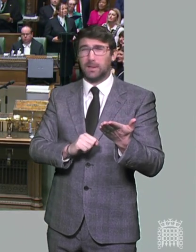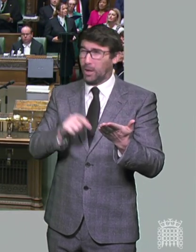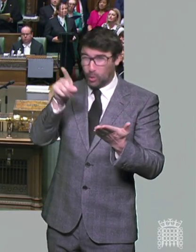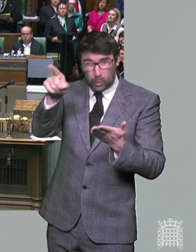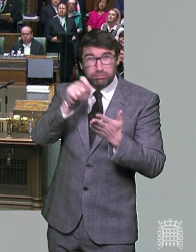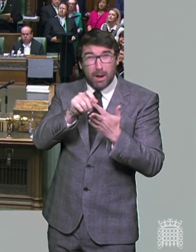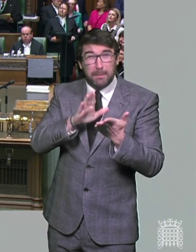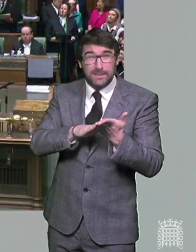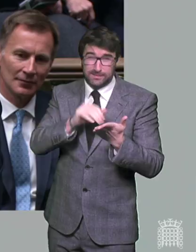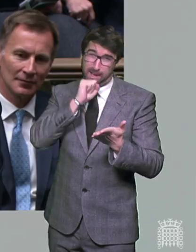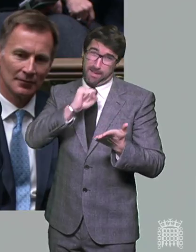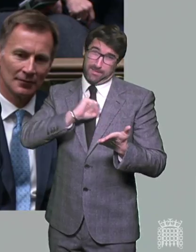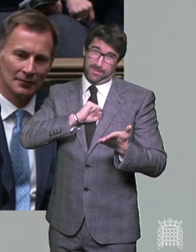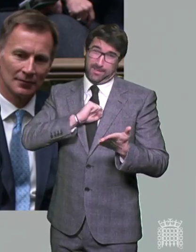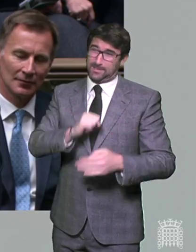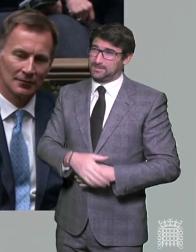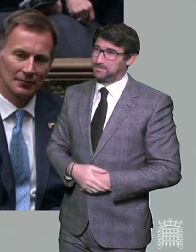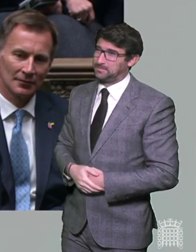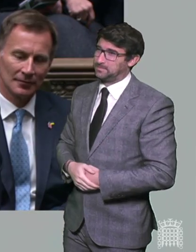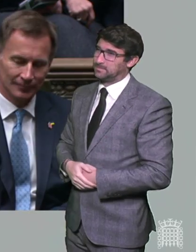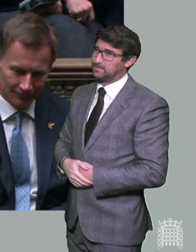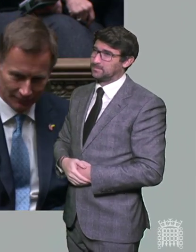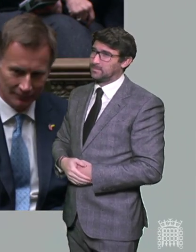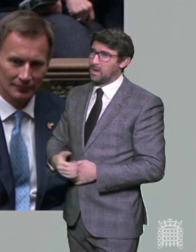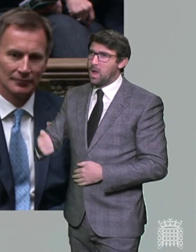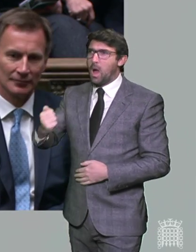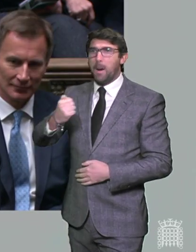Our policy is to protect the most vulnerable for two years.